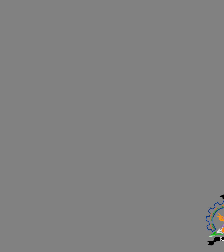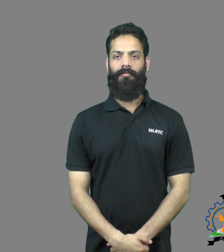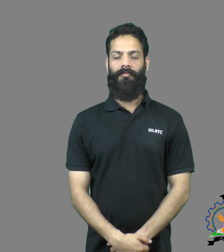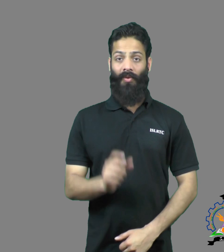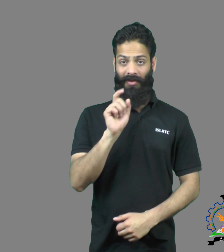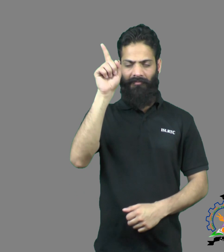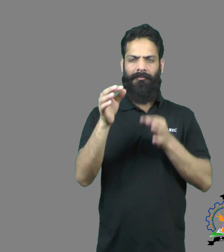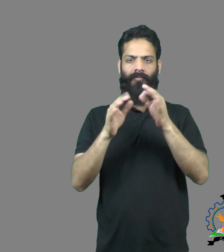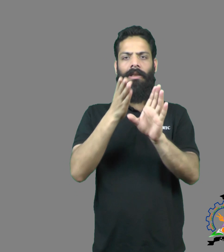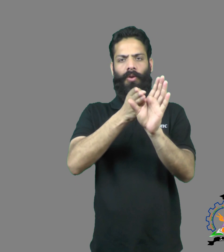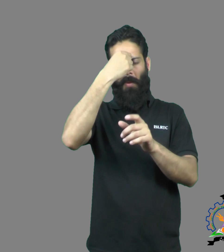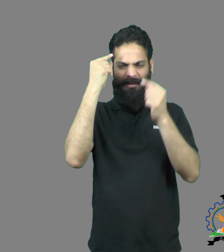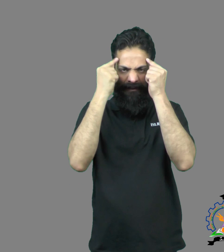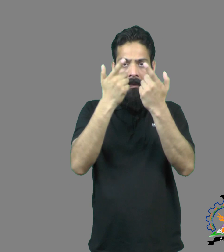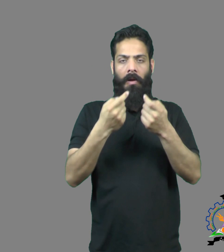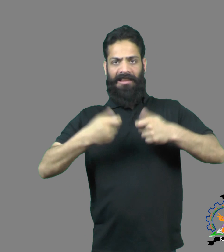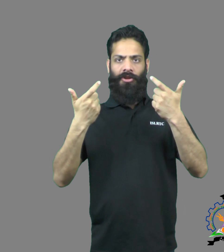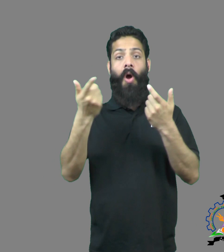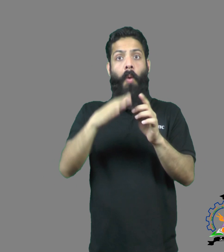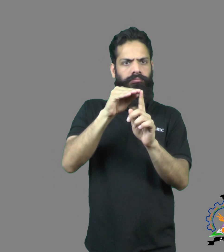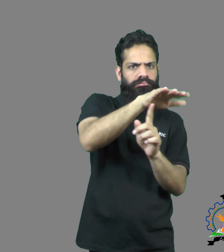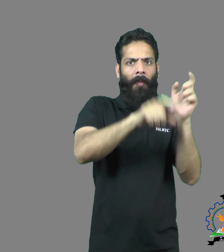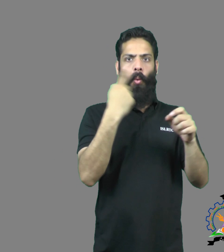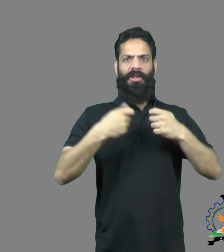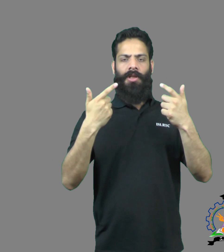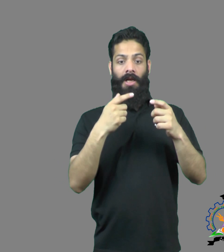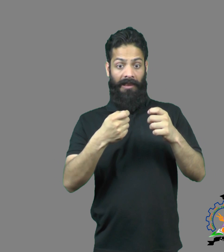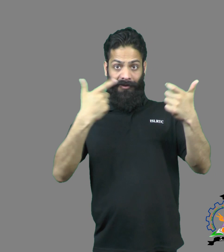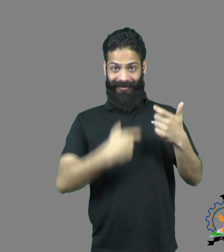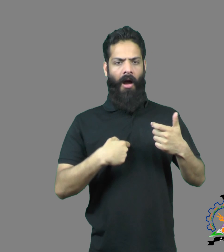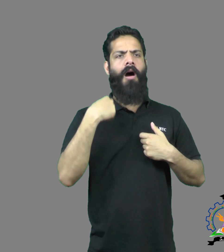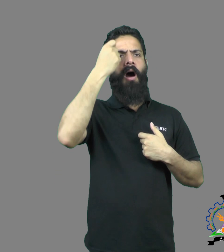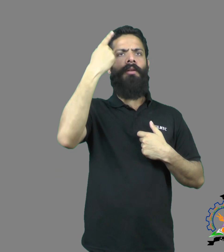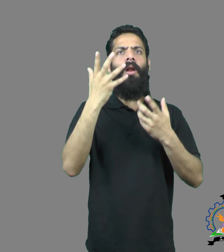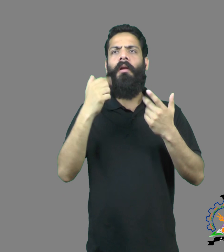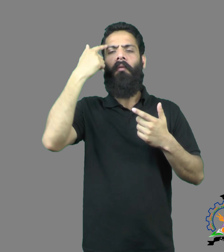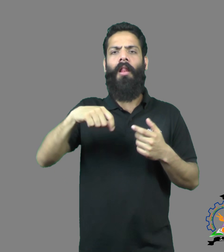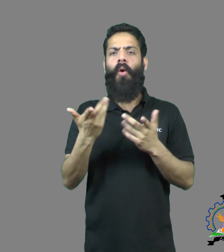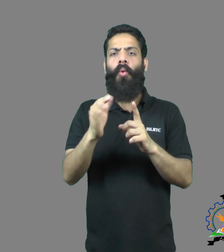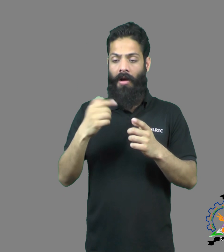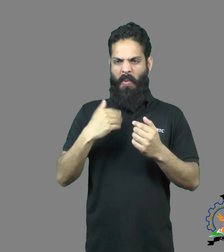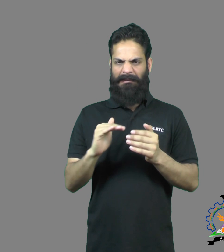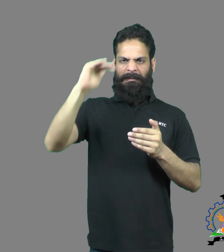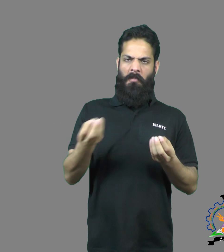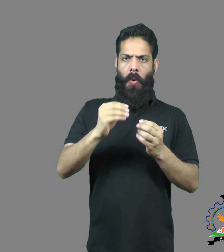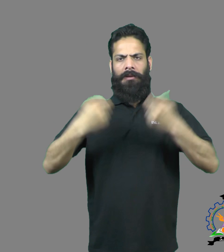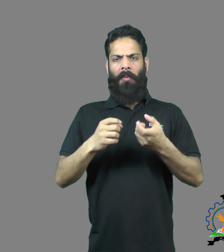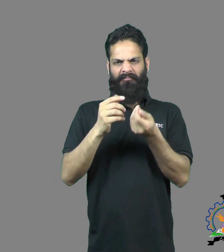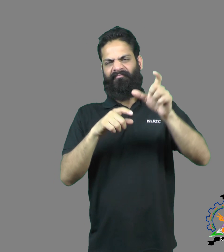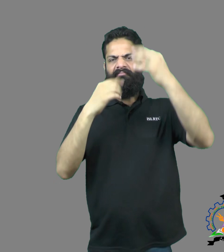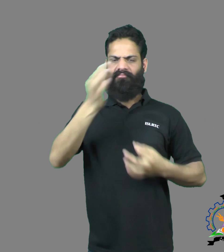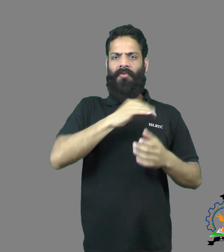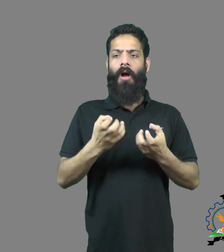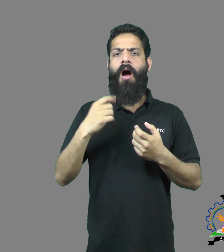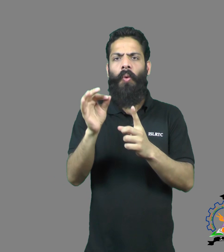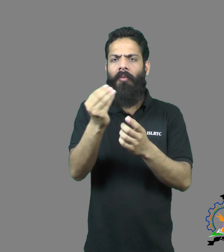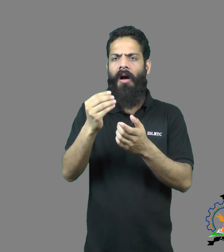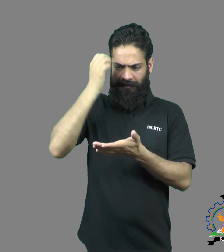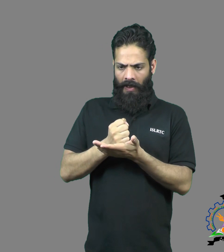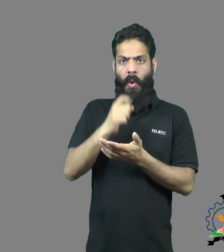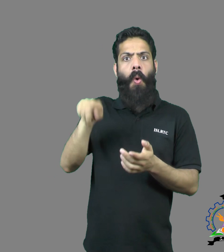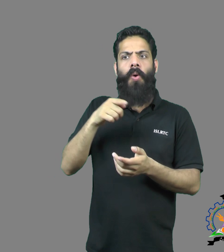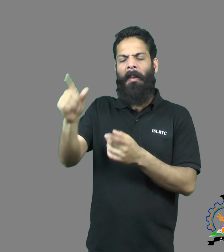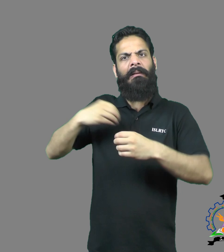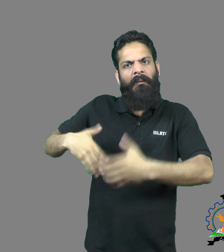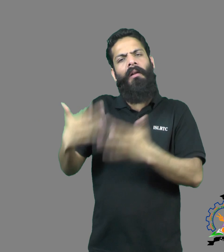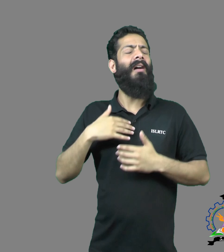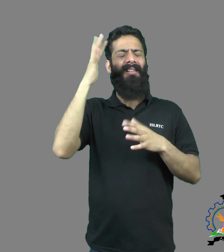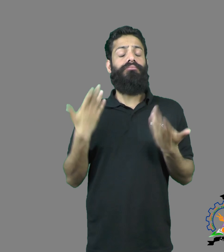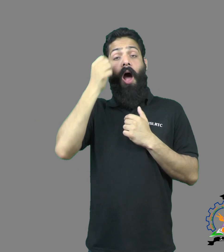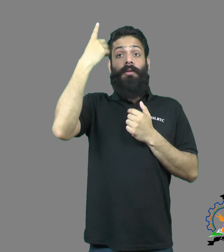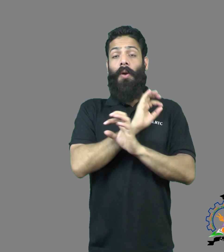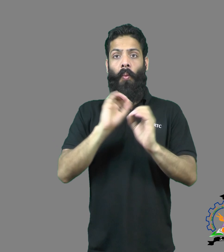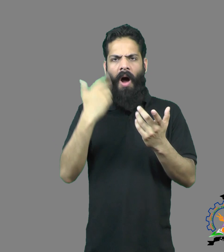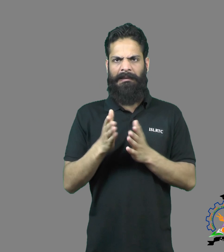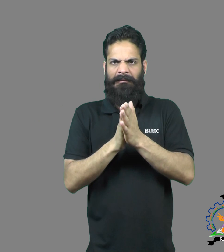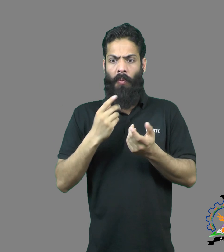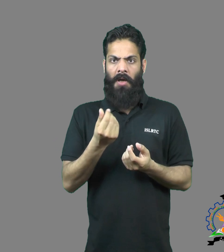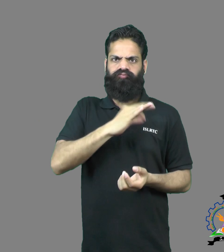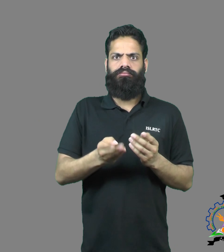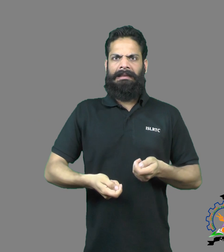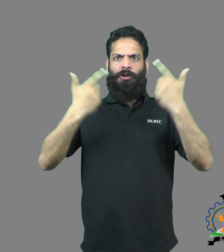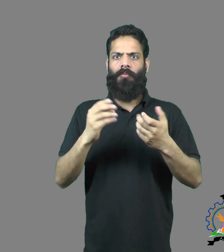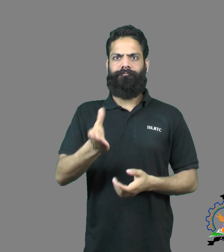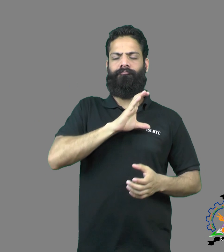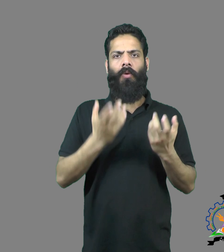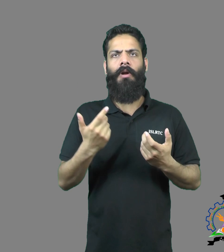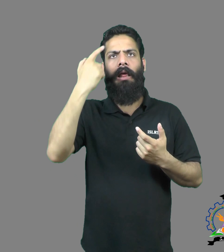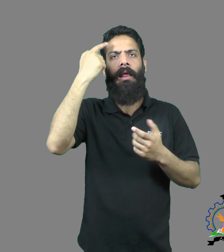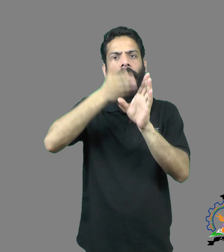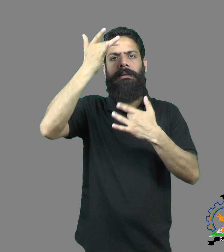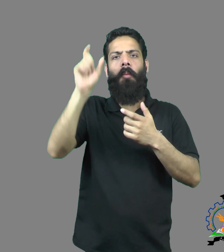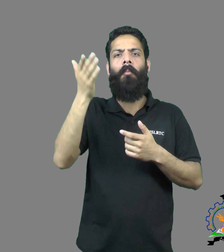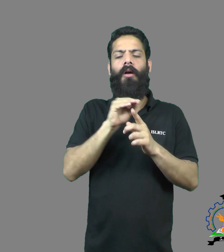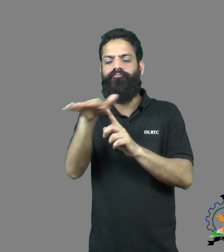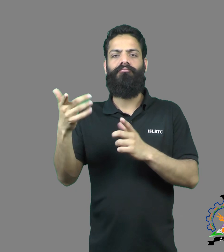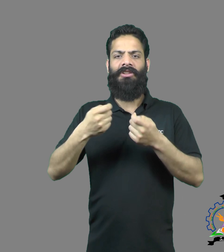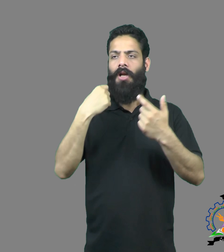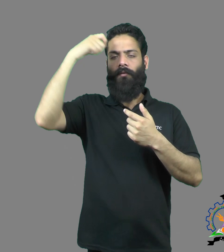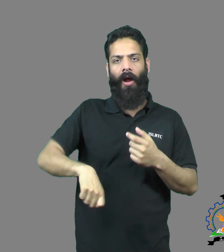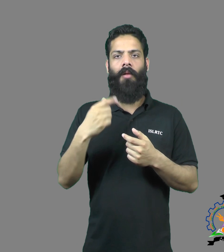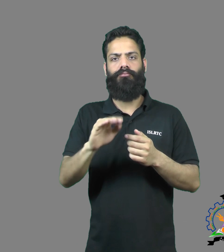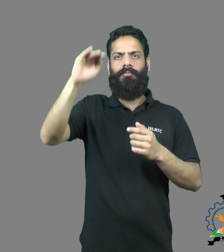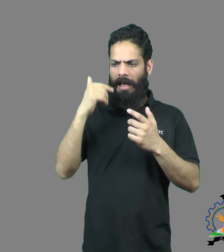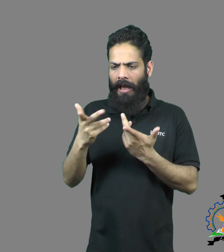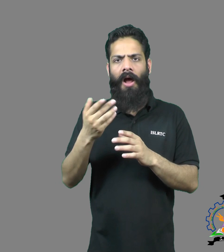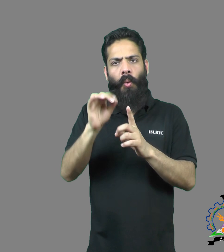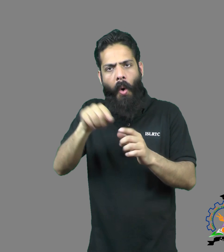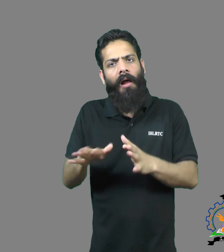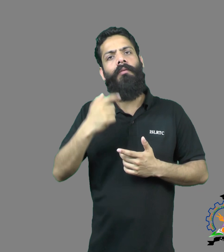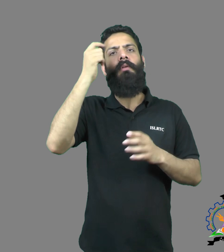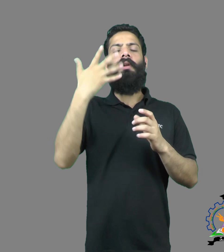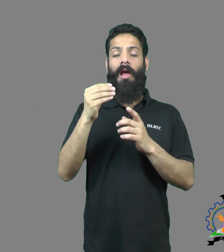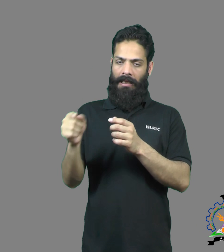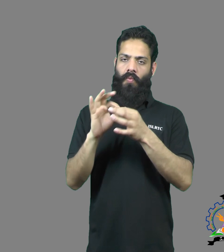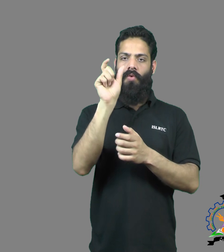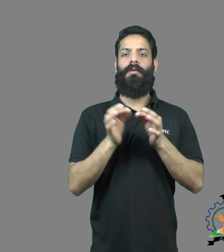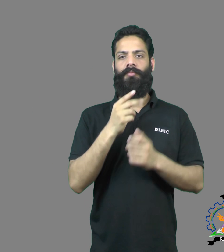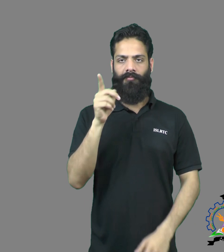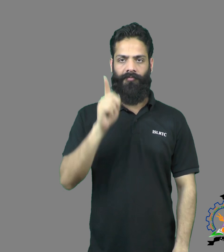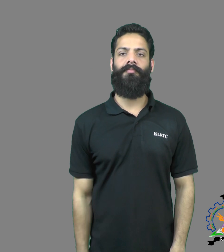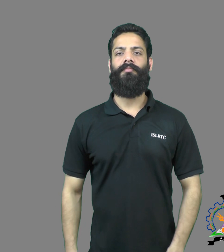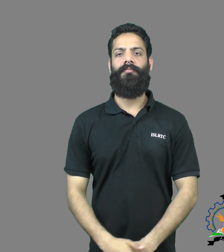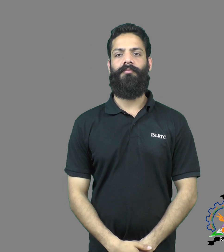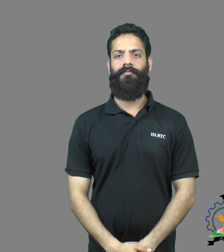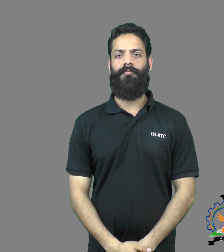Affluenza